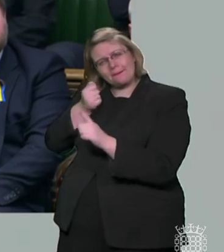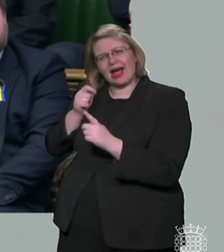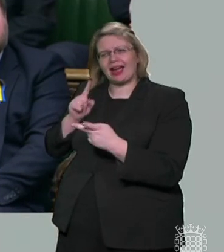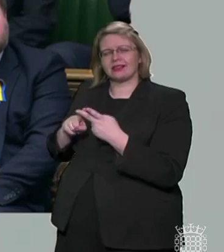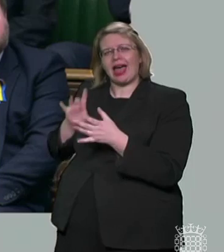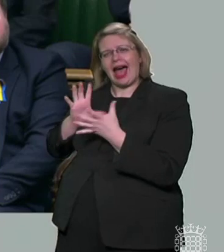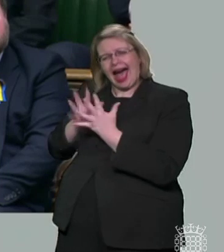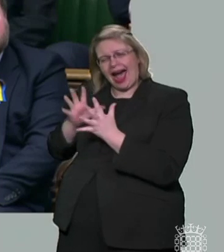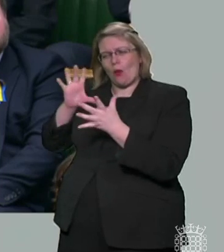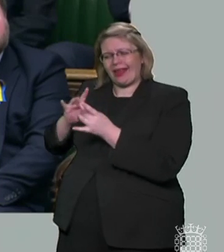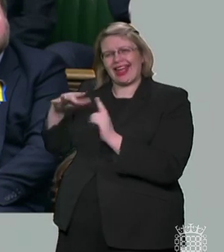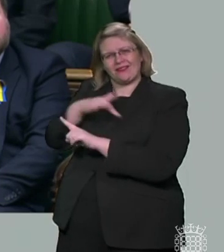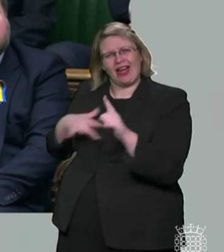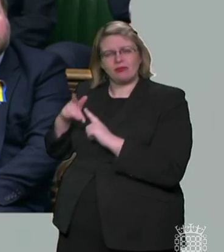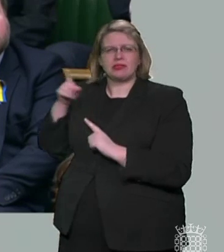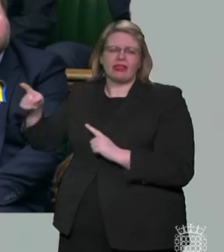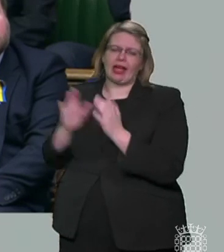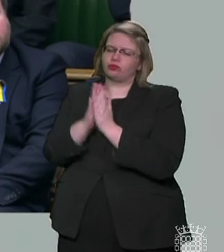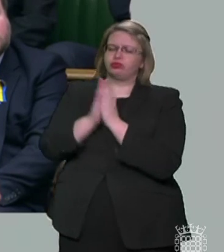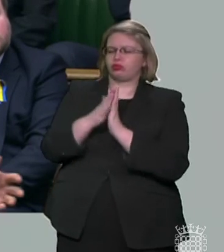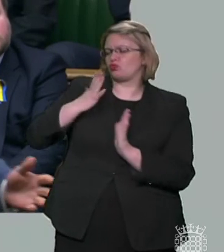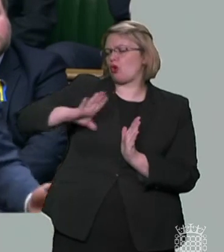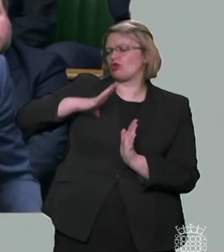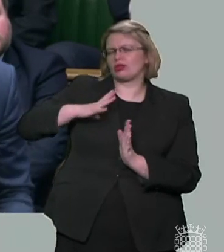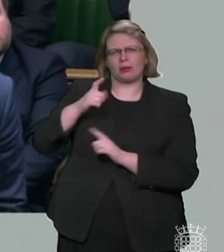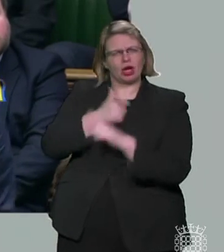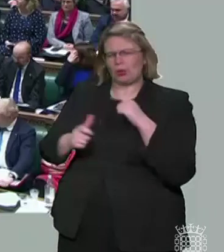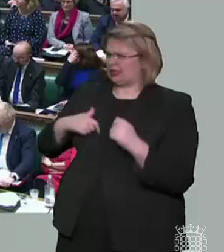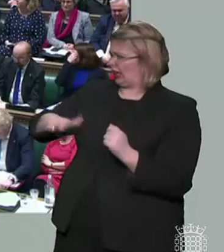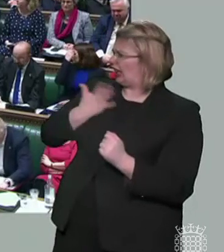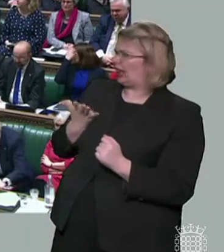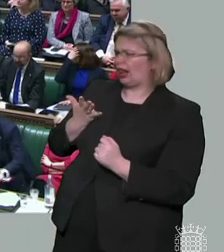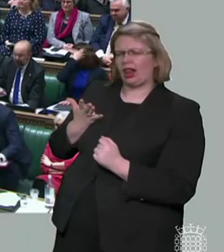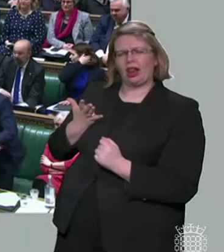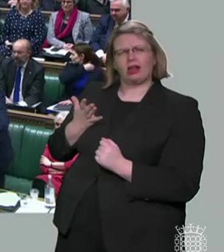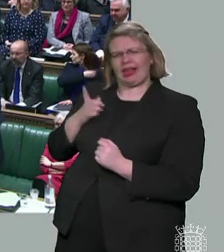The company cannot behave as though it is inevitable, whether the local community want it or not.